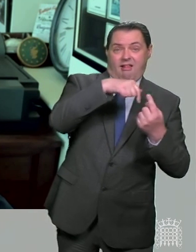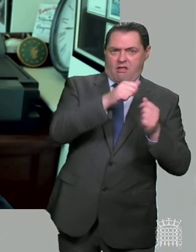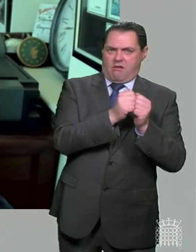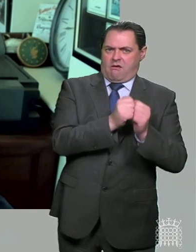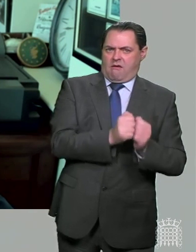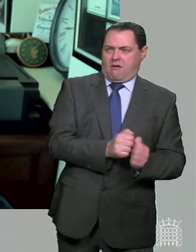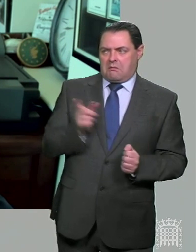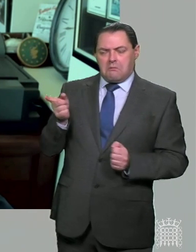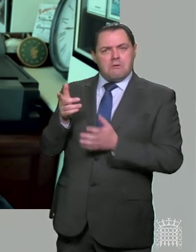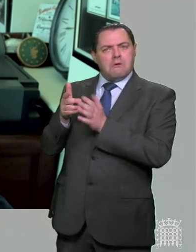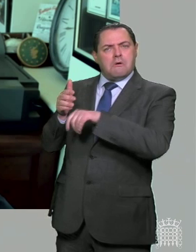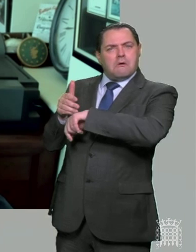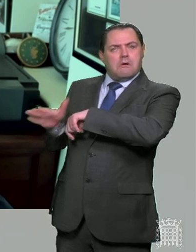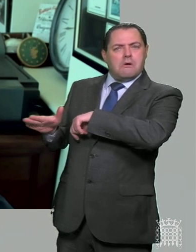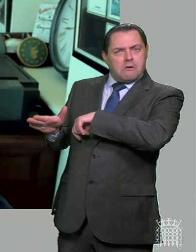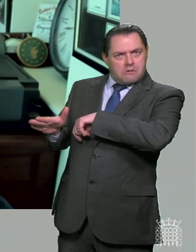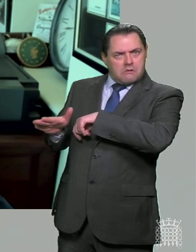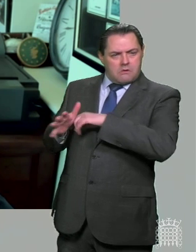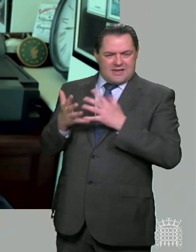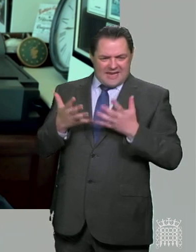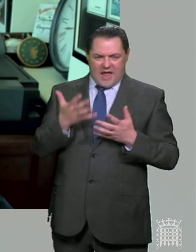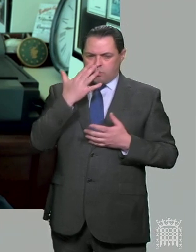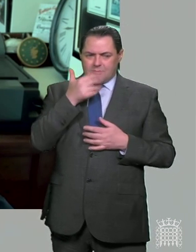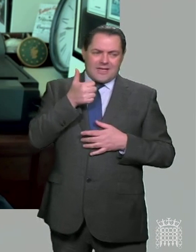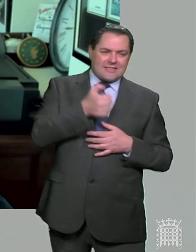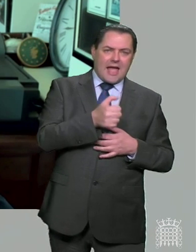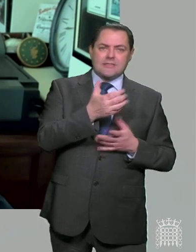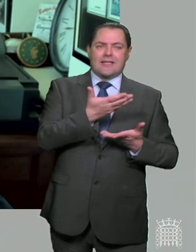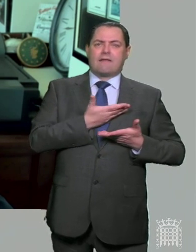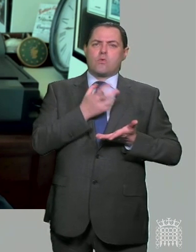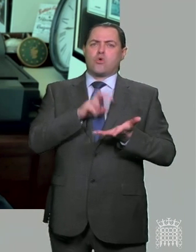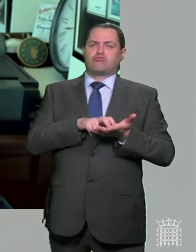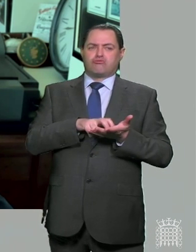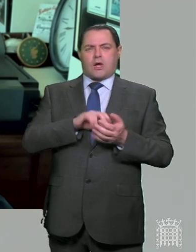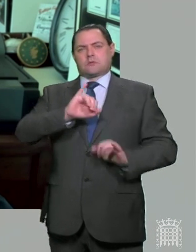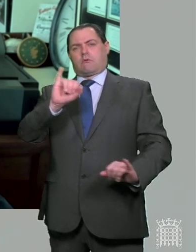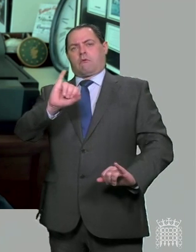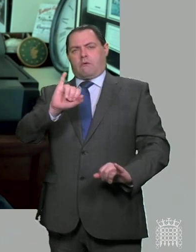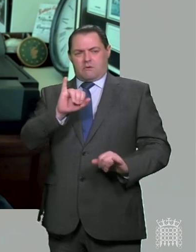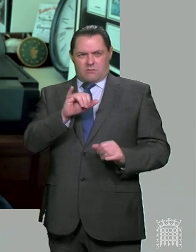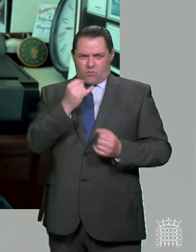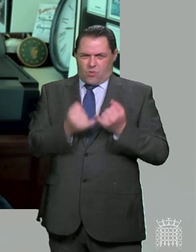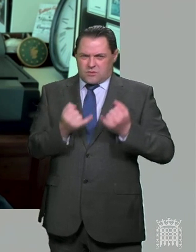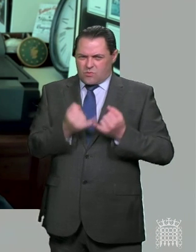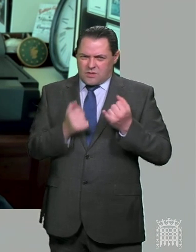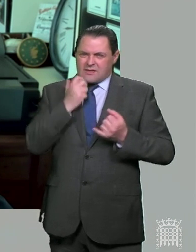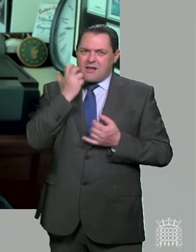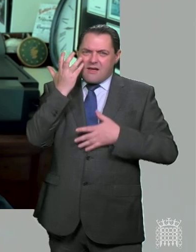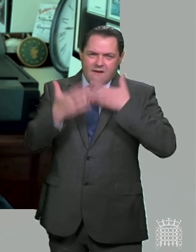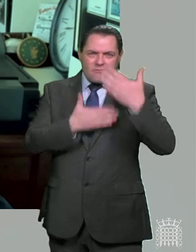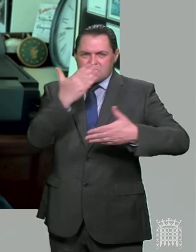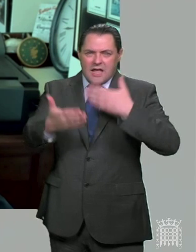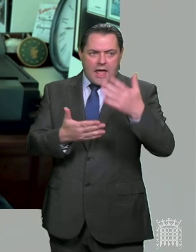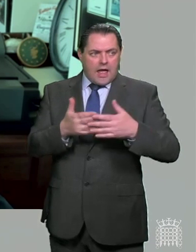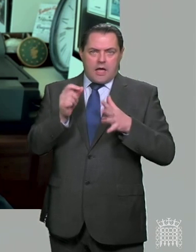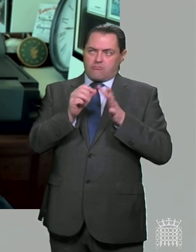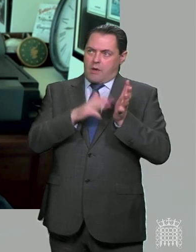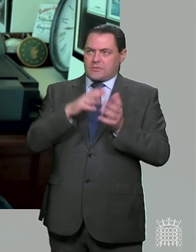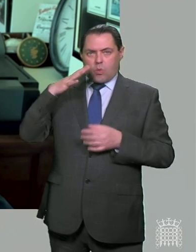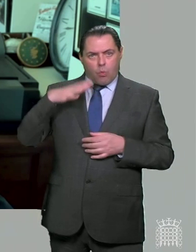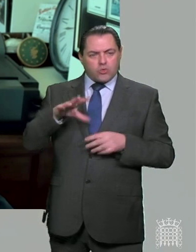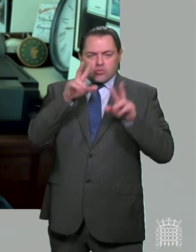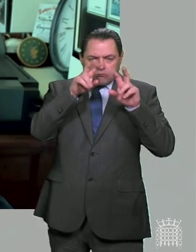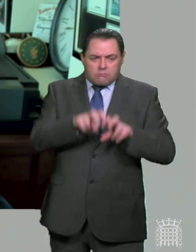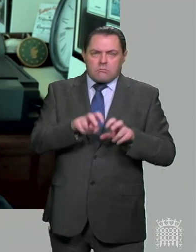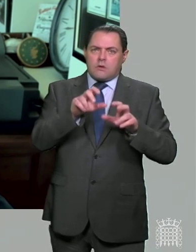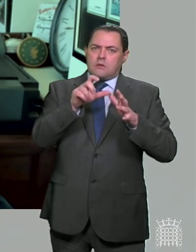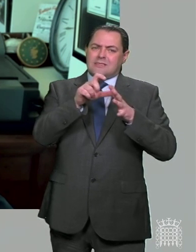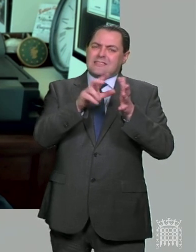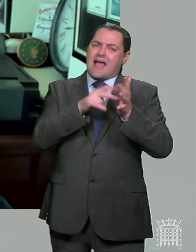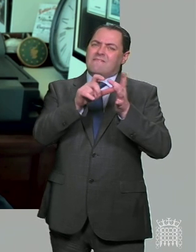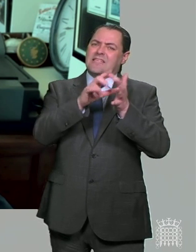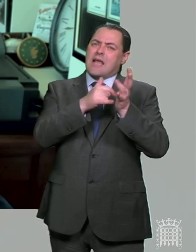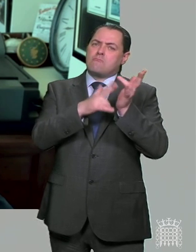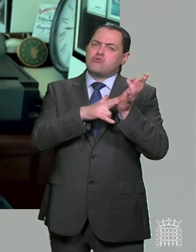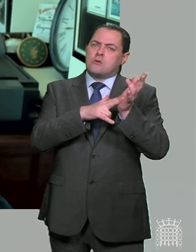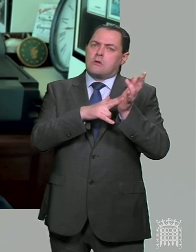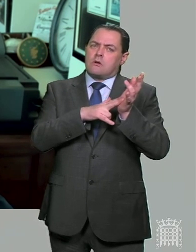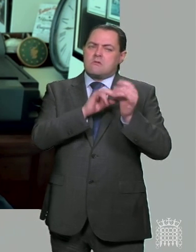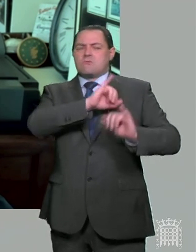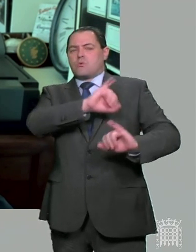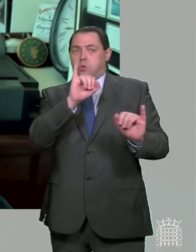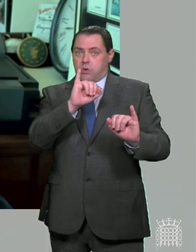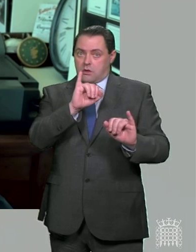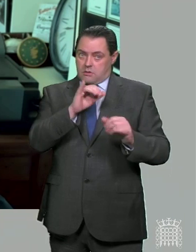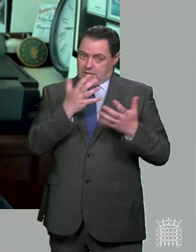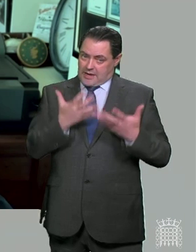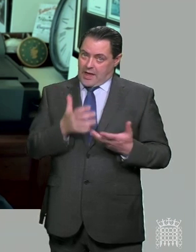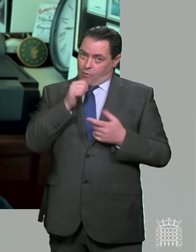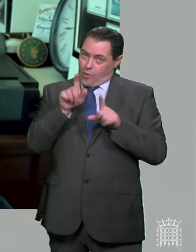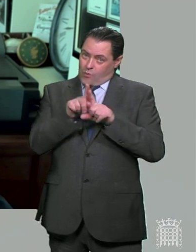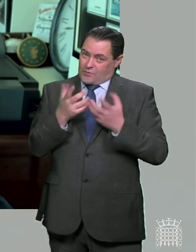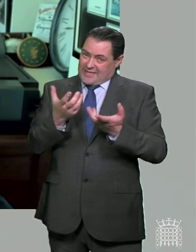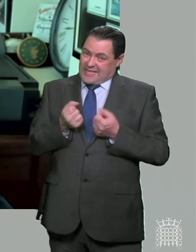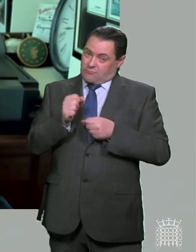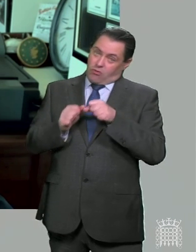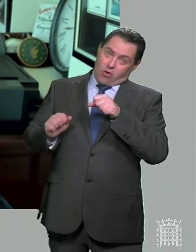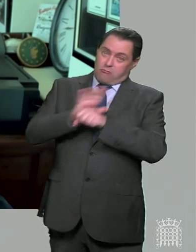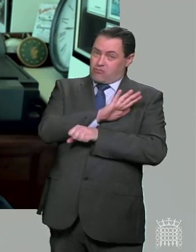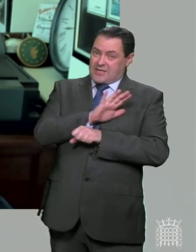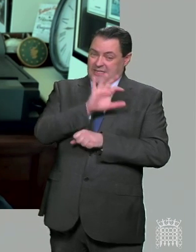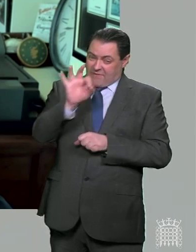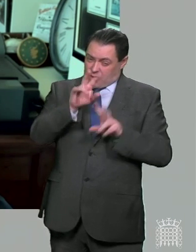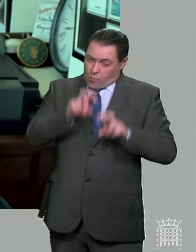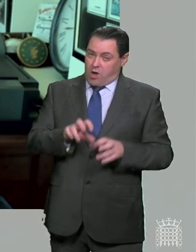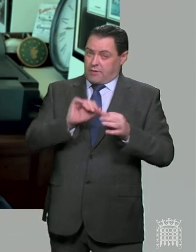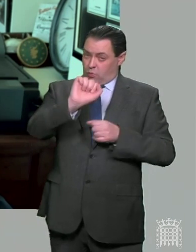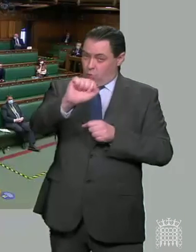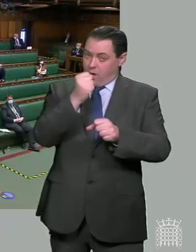This Tory texts for contracts scandal is growing more and more serious with every revelation— The Prime Minister was eager to initiate an inquiry into his predecessor, David Cameron— Will he be as quick to commit to a public and comprehensive inquiry into himself and his own Government?